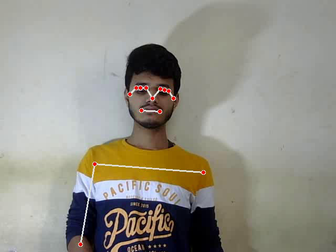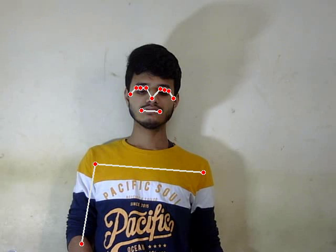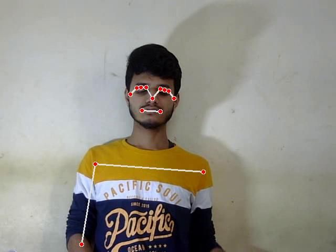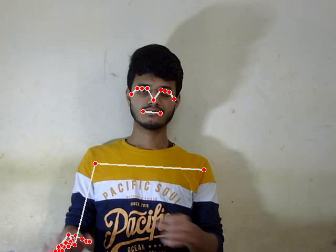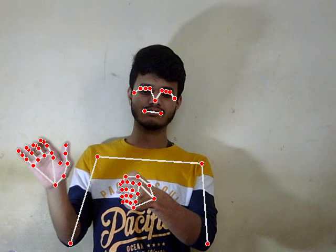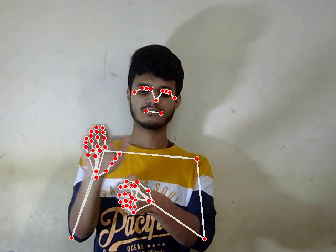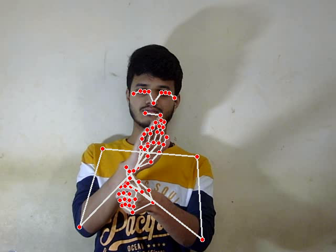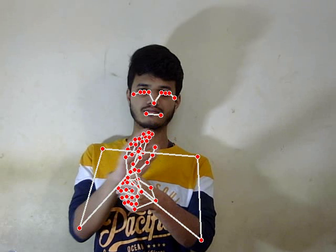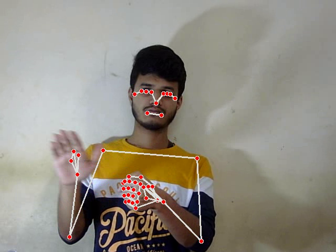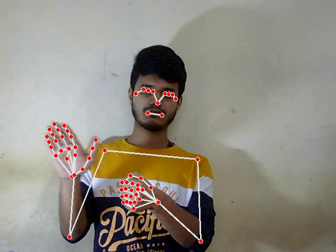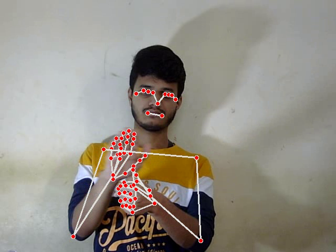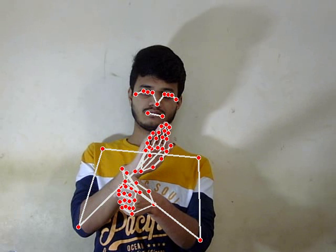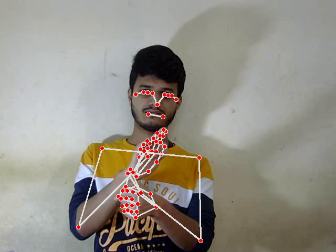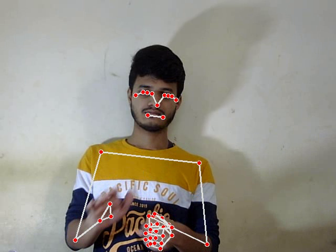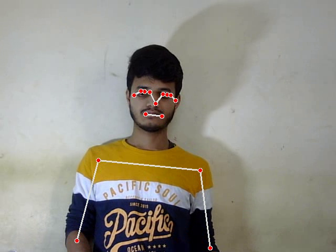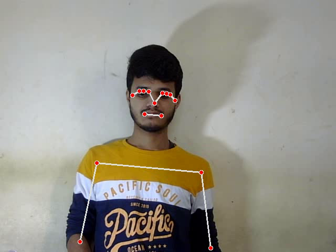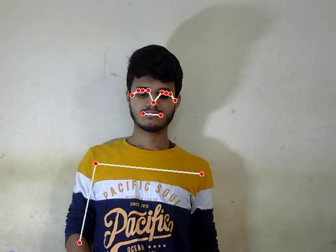busy